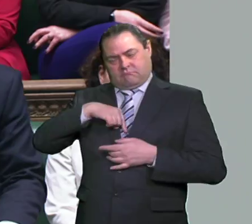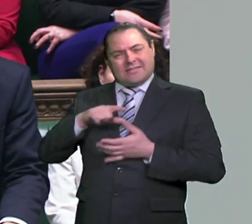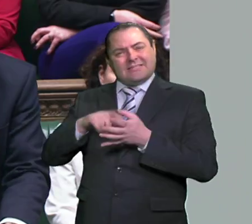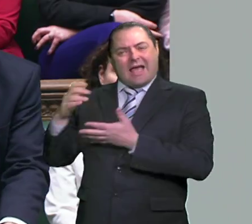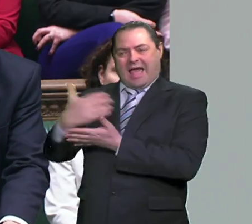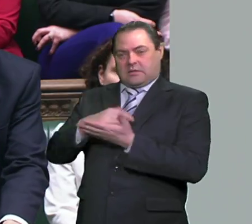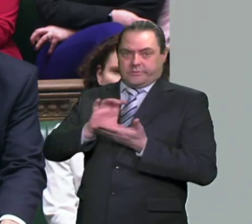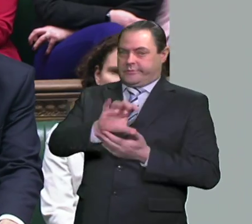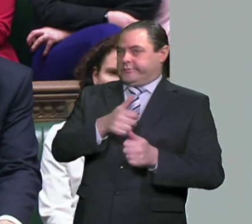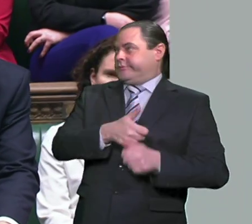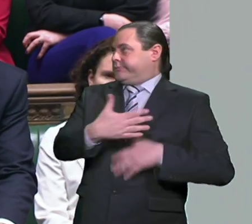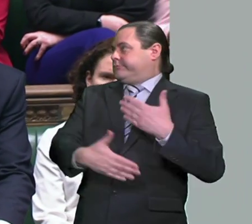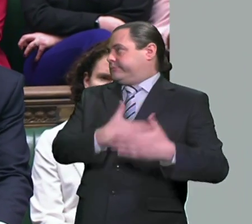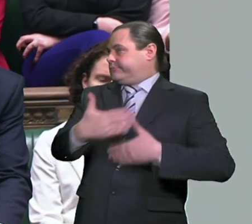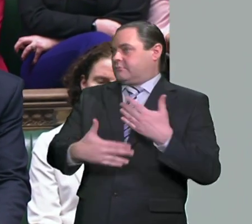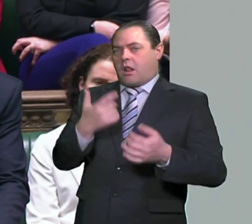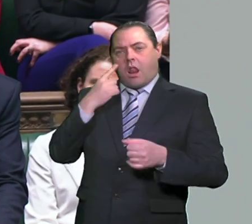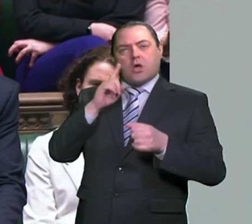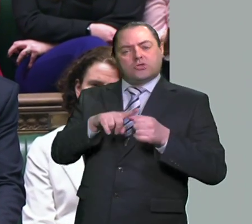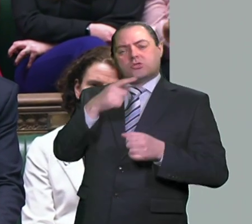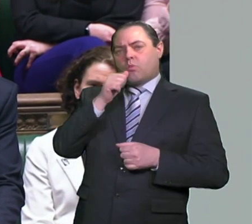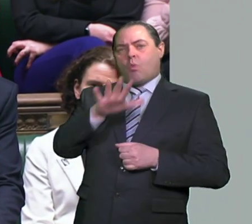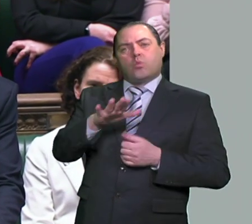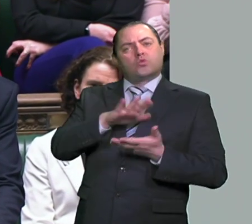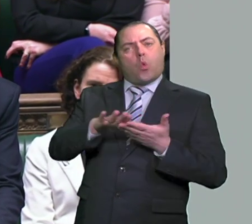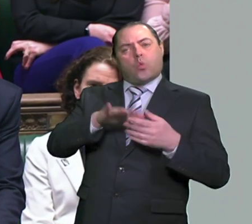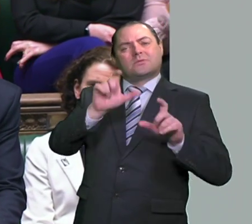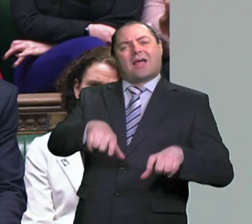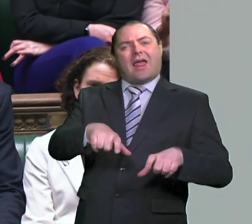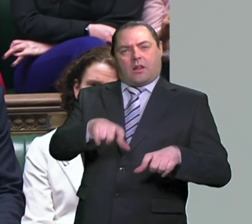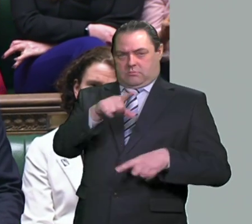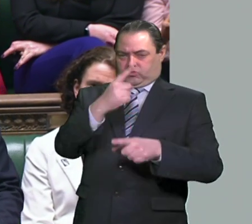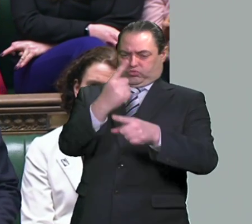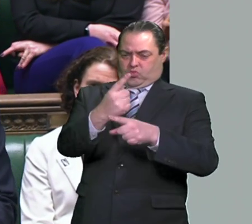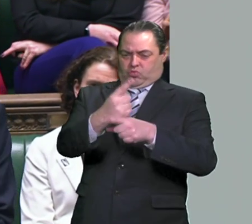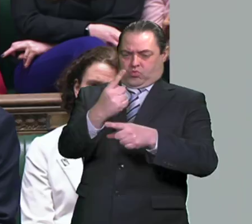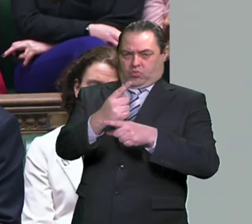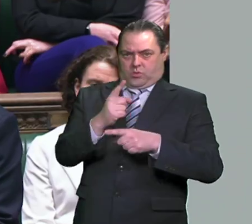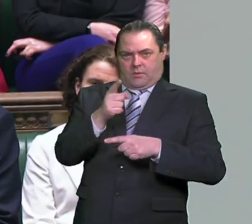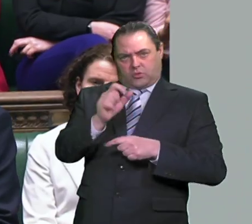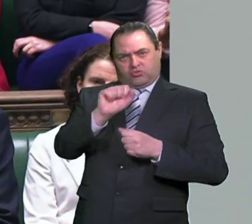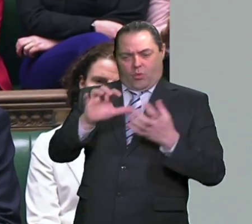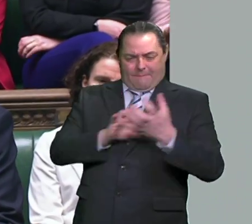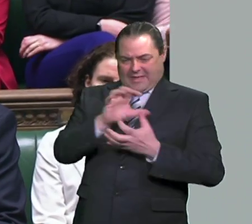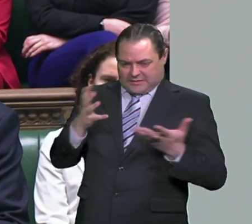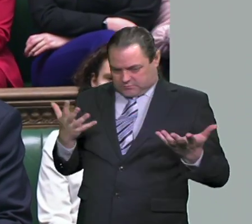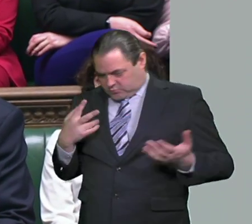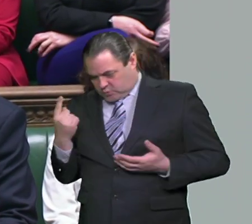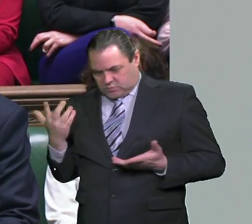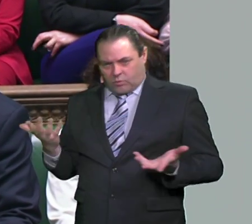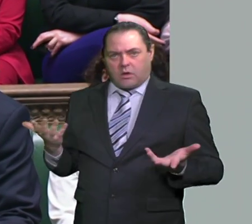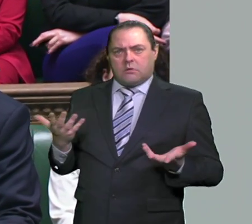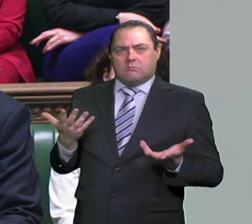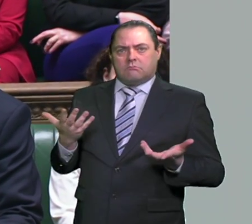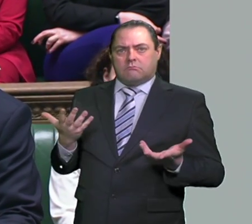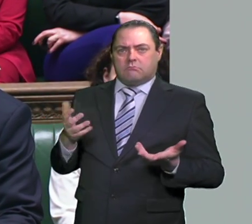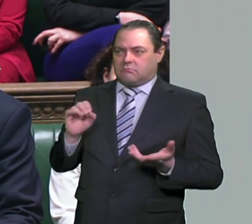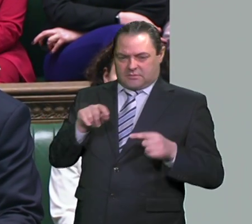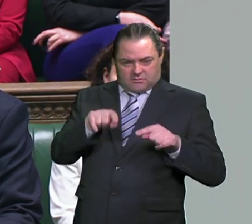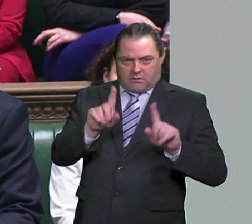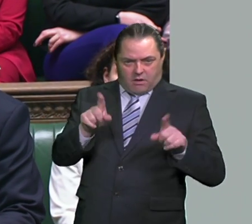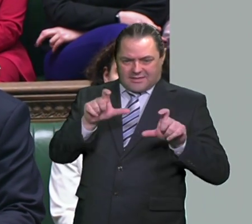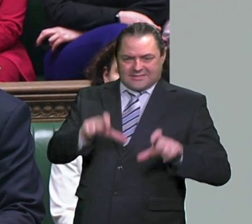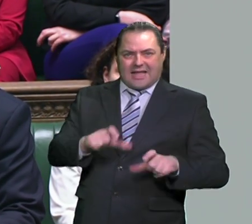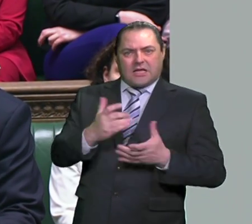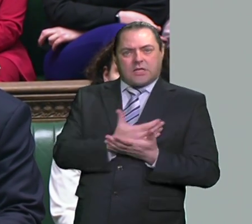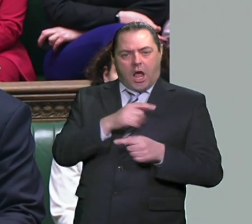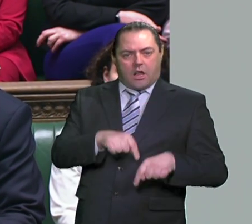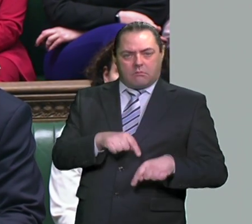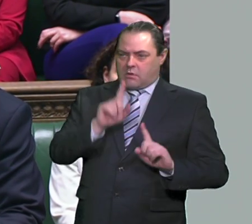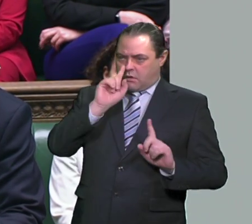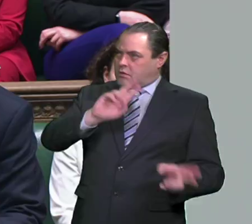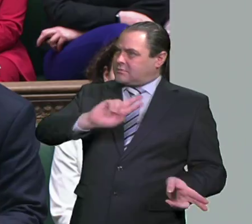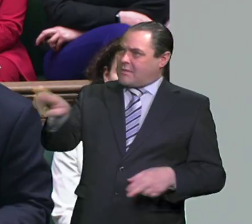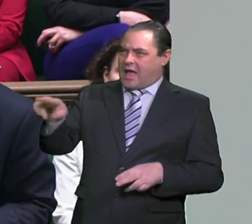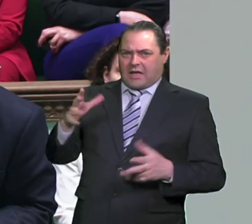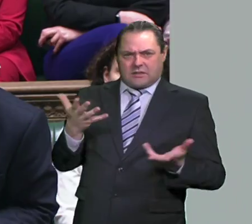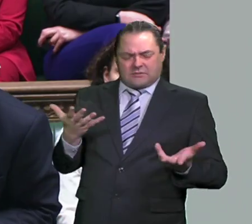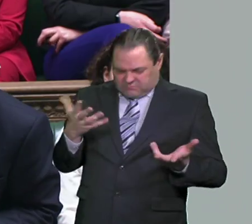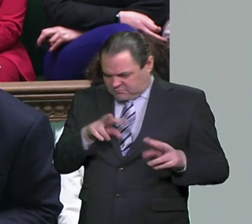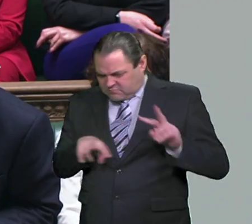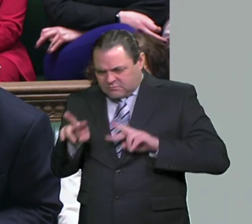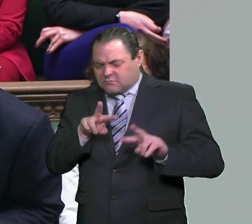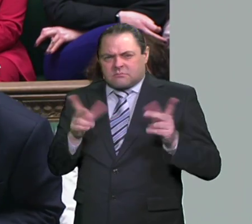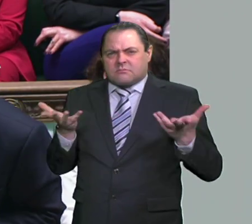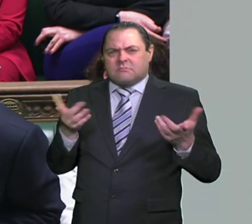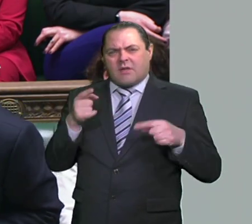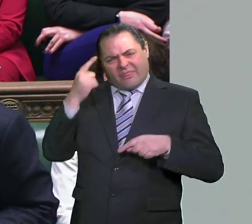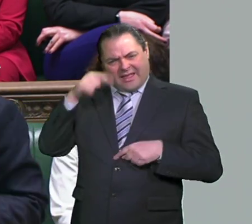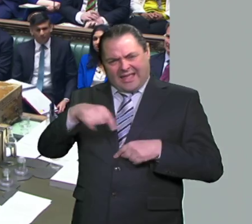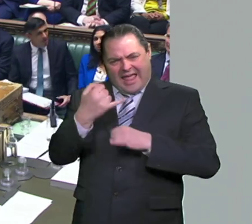Last year he promised to end the hotel farce—that is the talk—but because of his mess there are thousands of people who cannot claim asylum and cannot be returned, so where does he actually think they are going to end up?